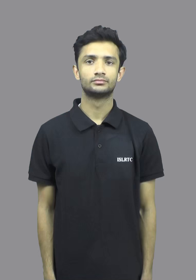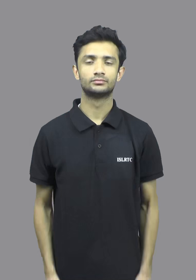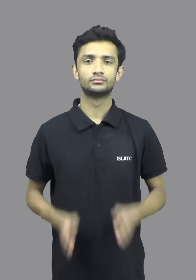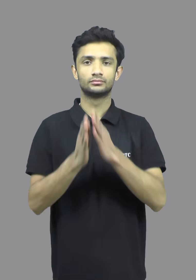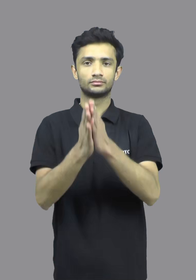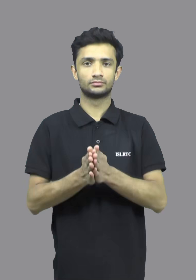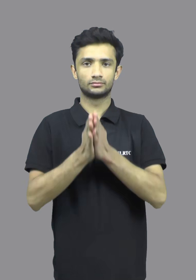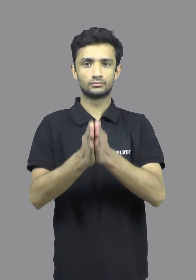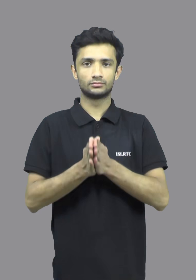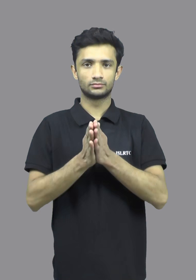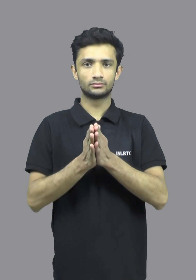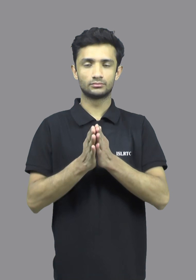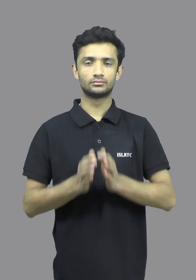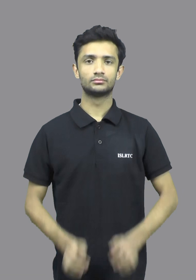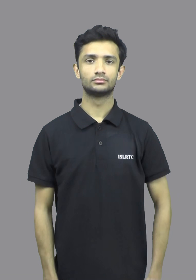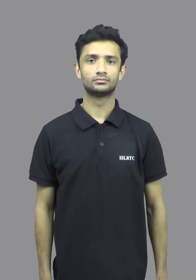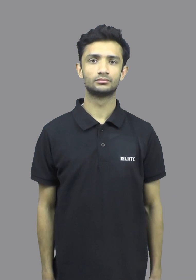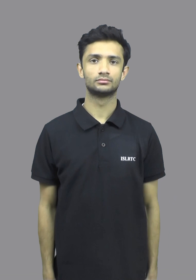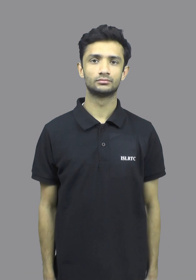Myanmar